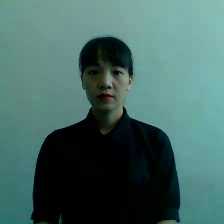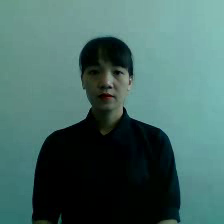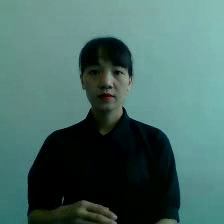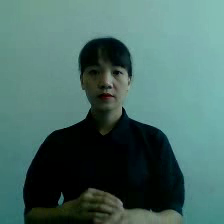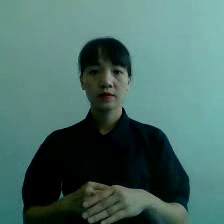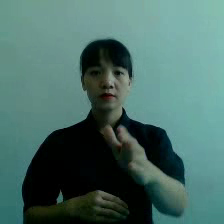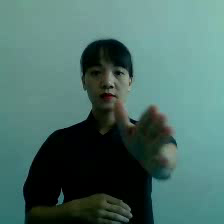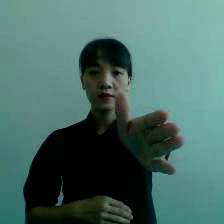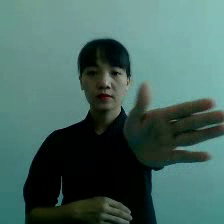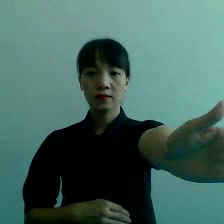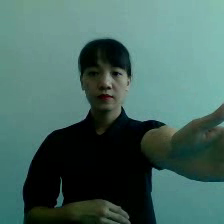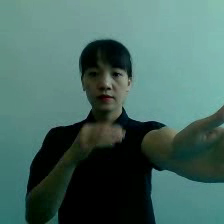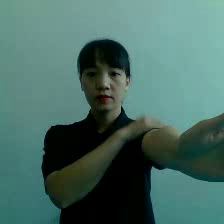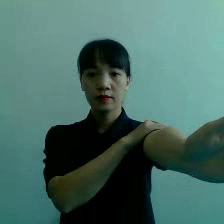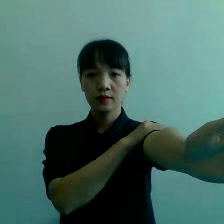Rẽ trái